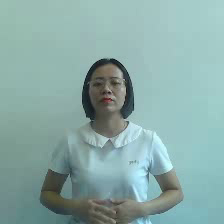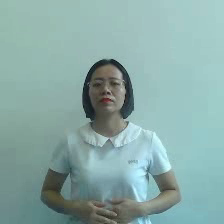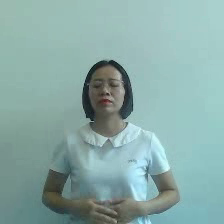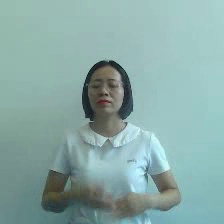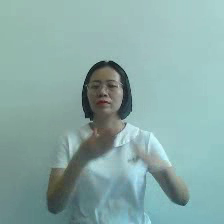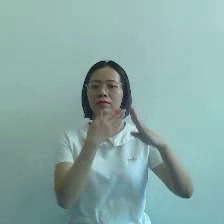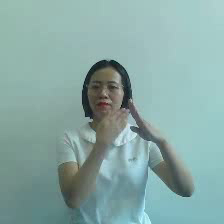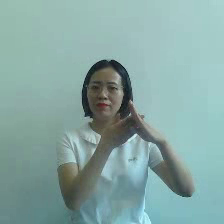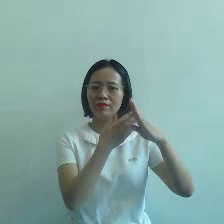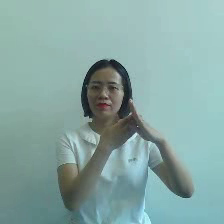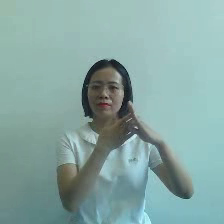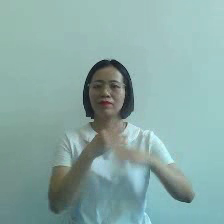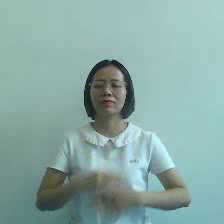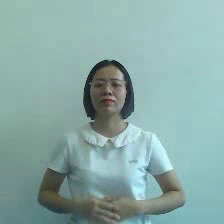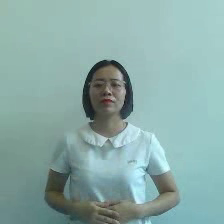Trường học